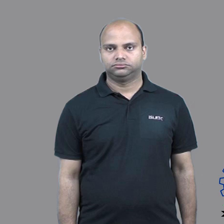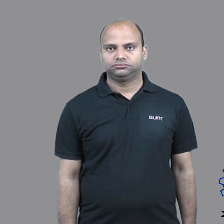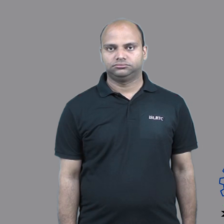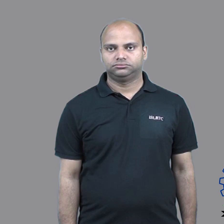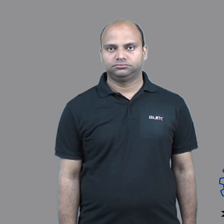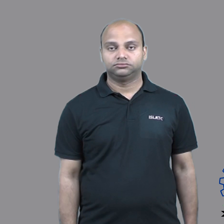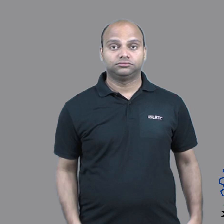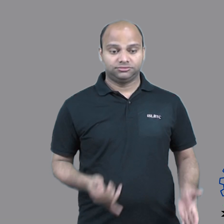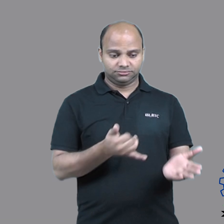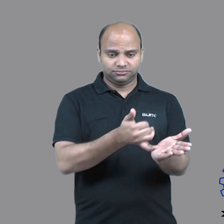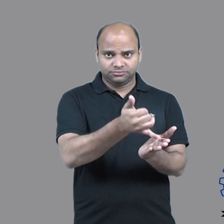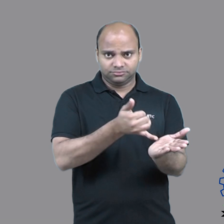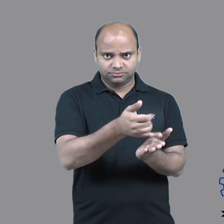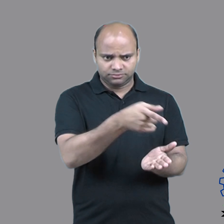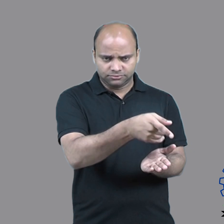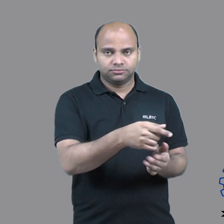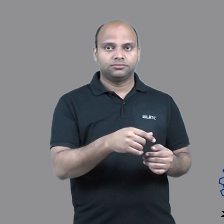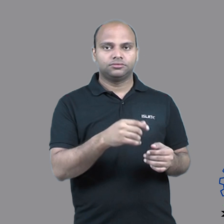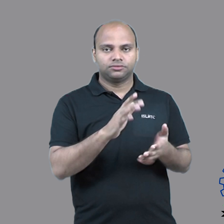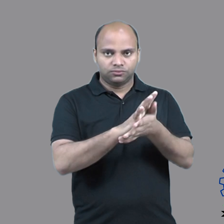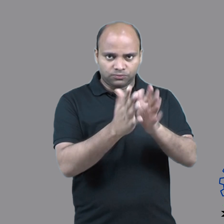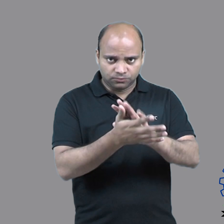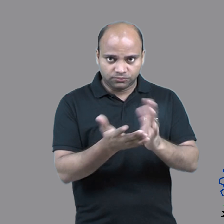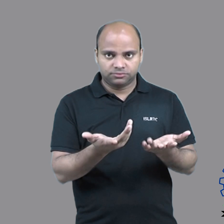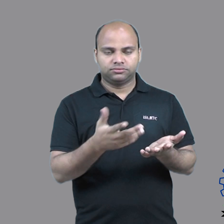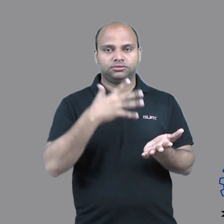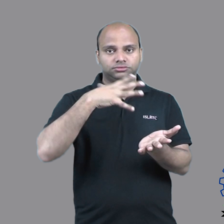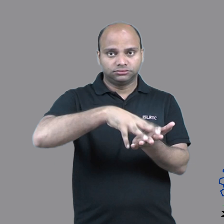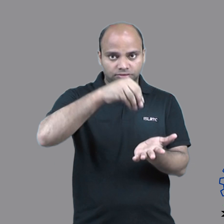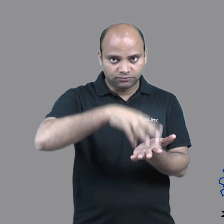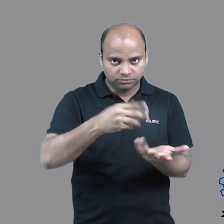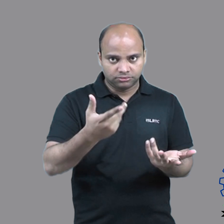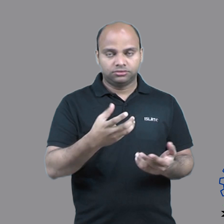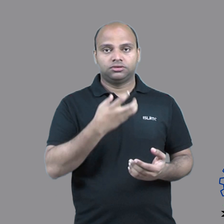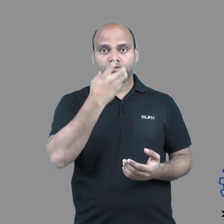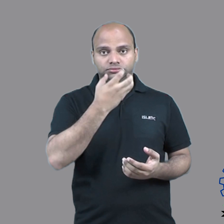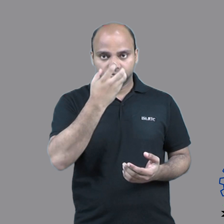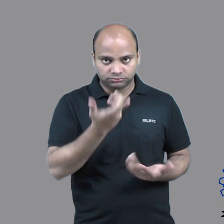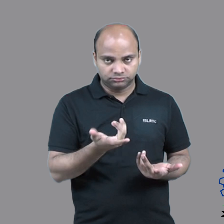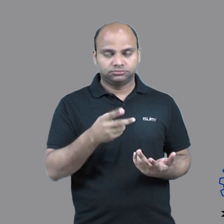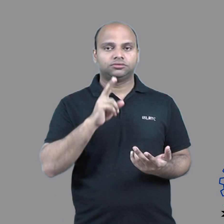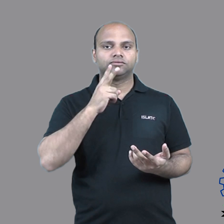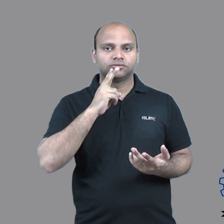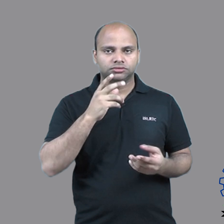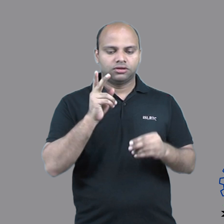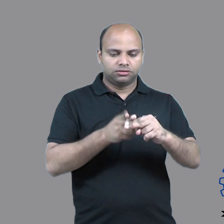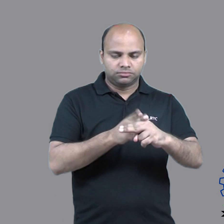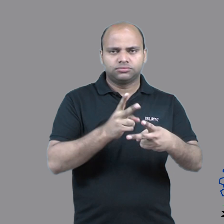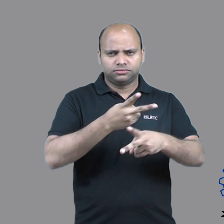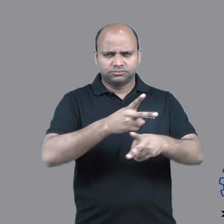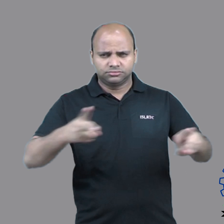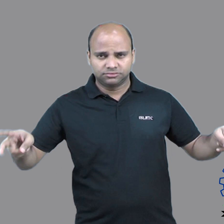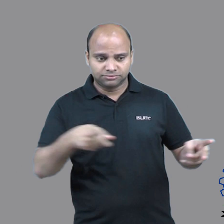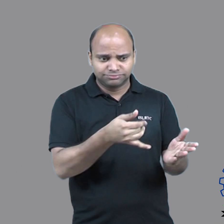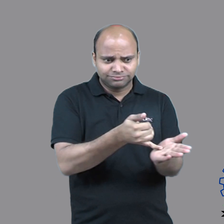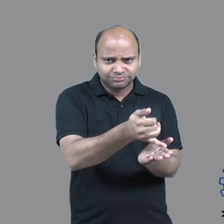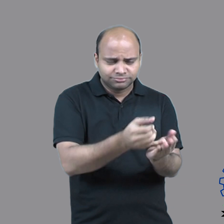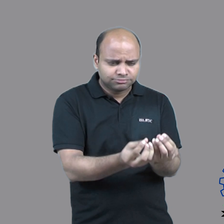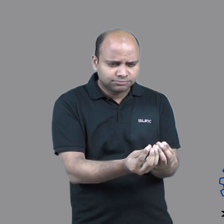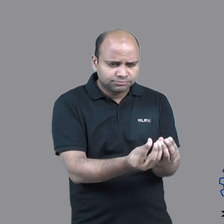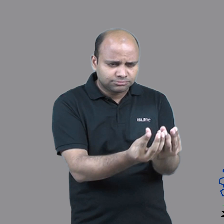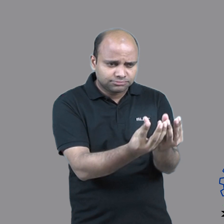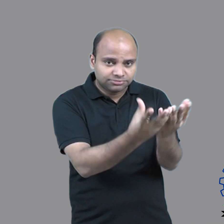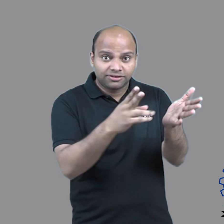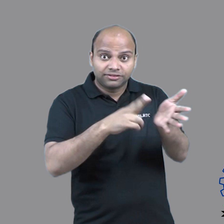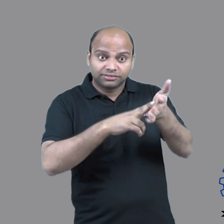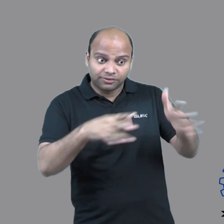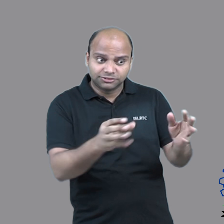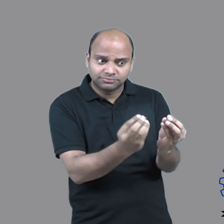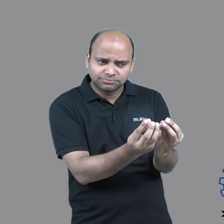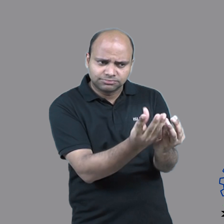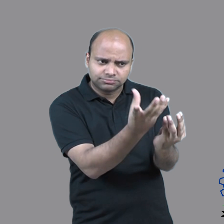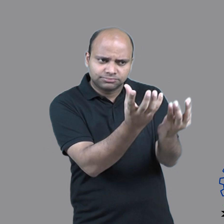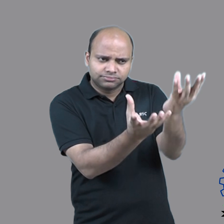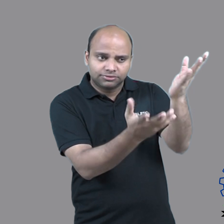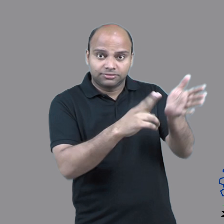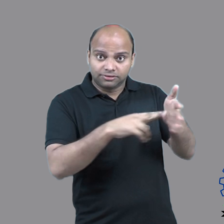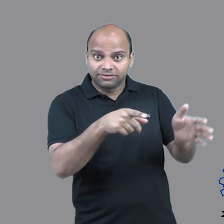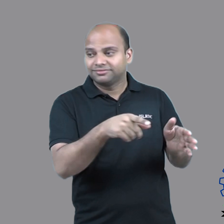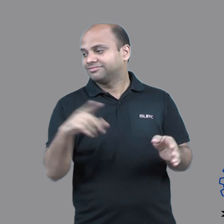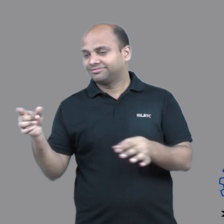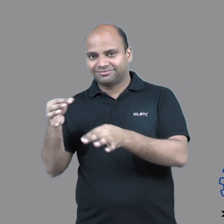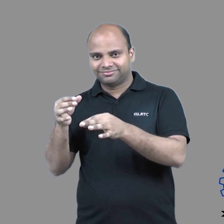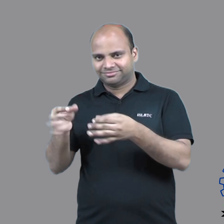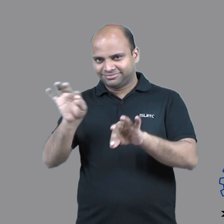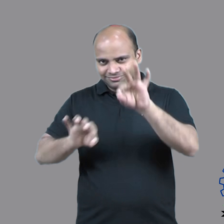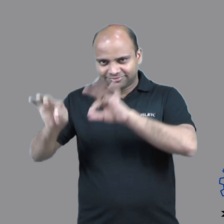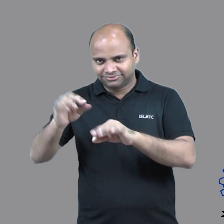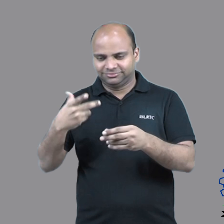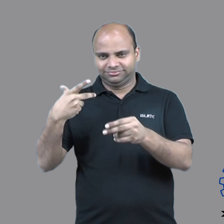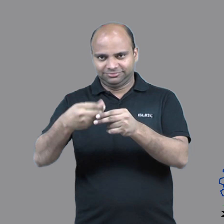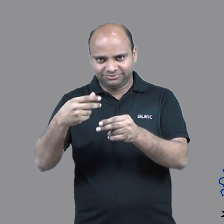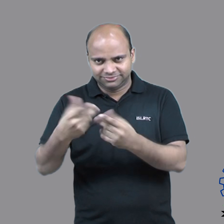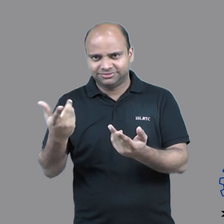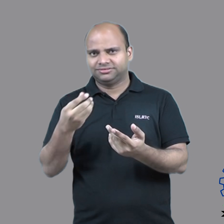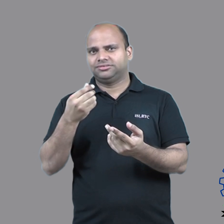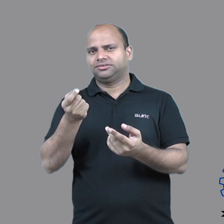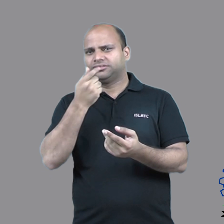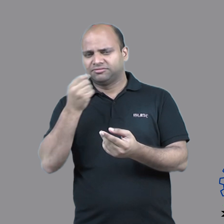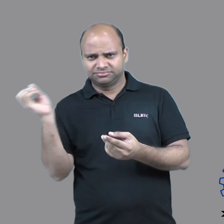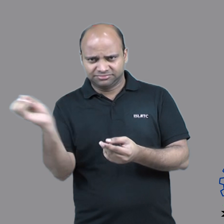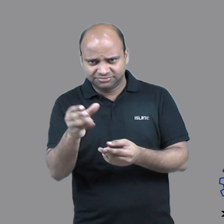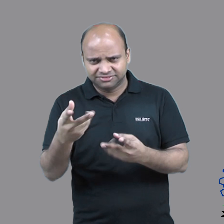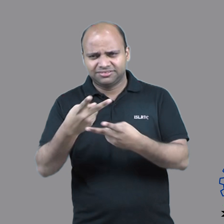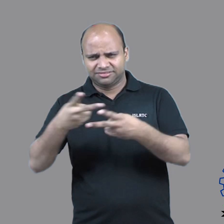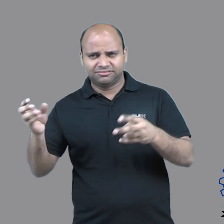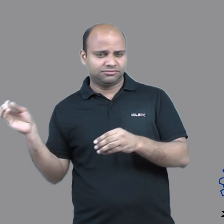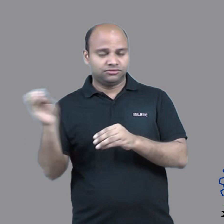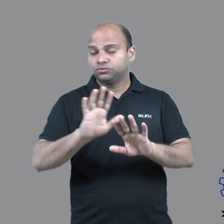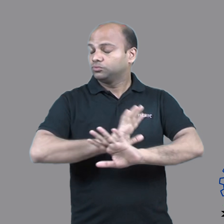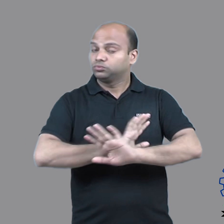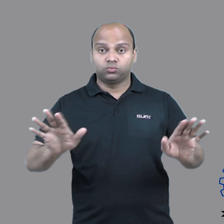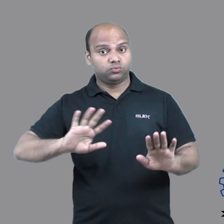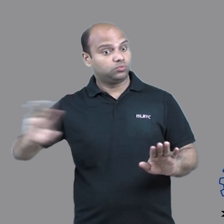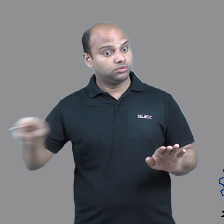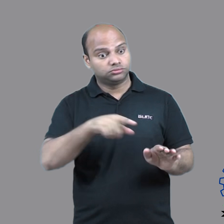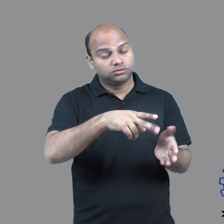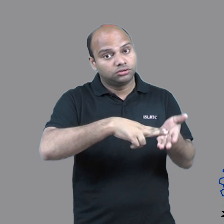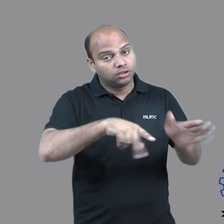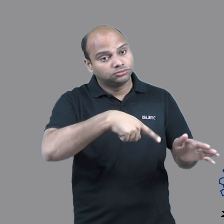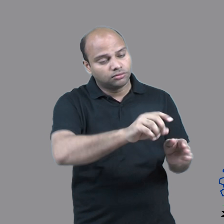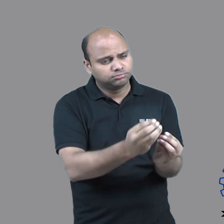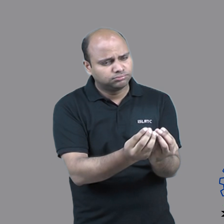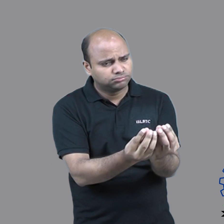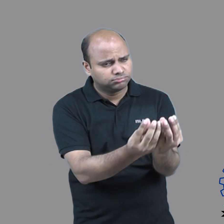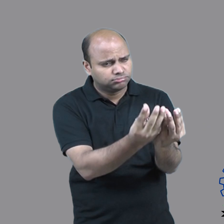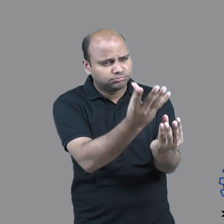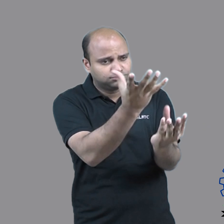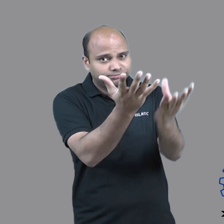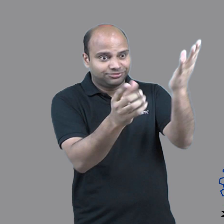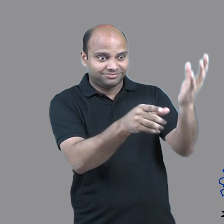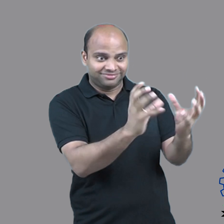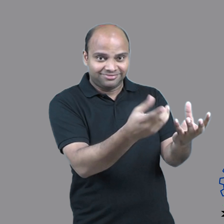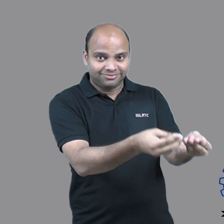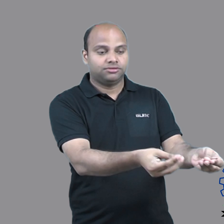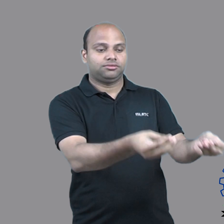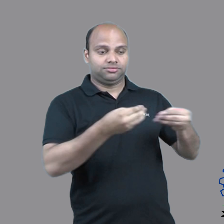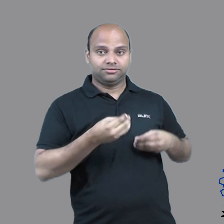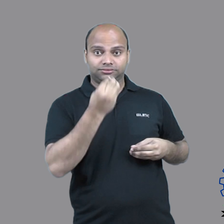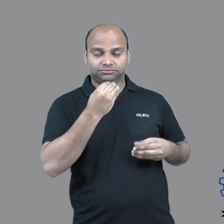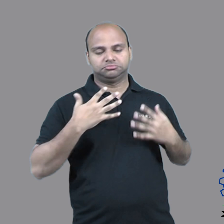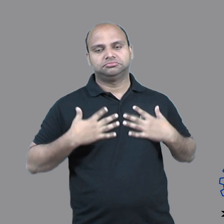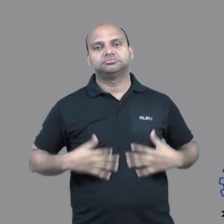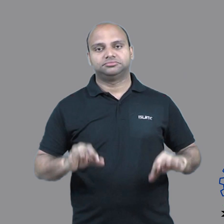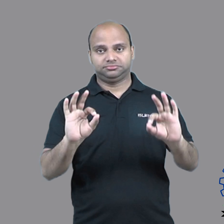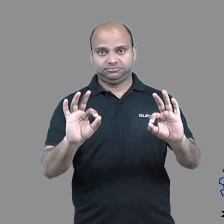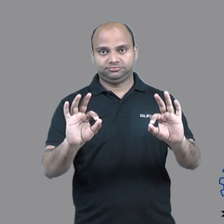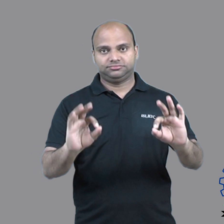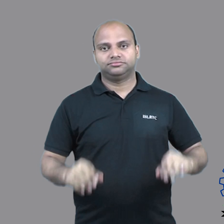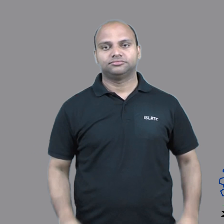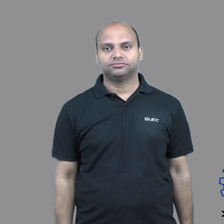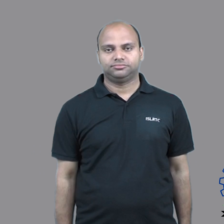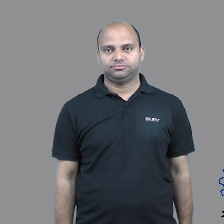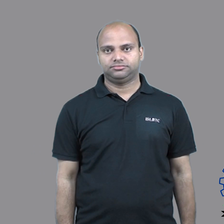Organic